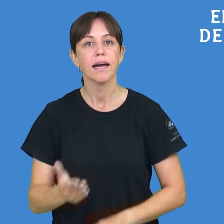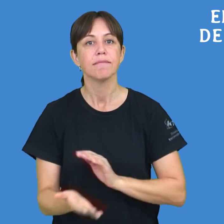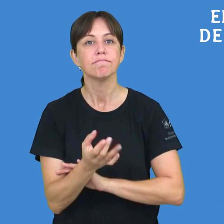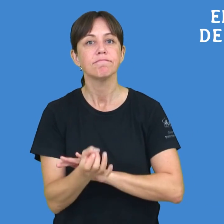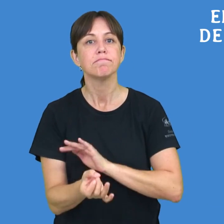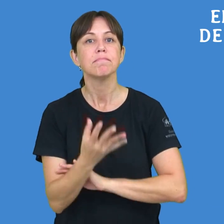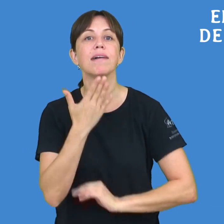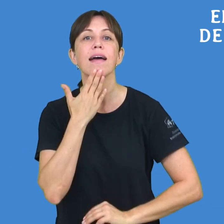crear